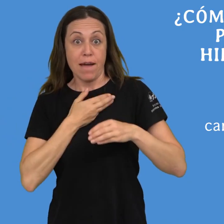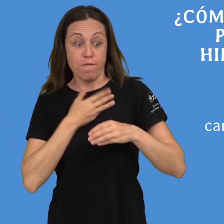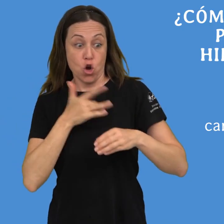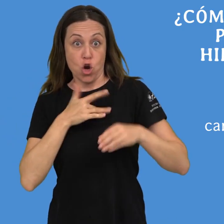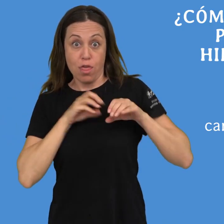corazón